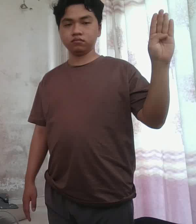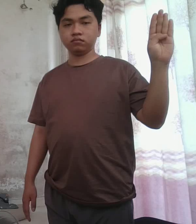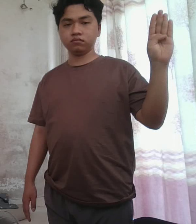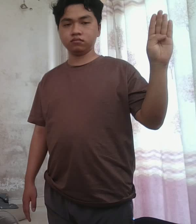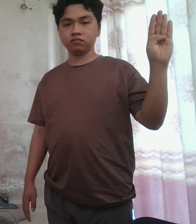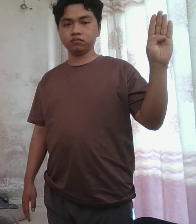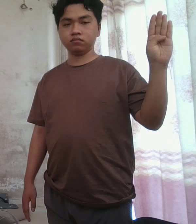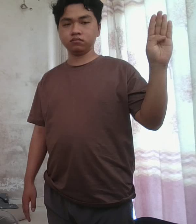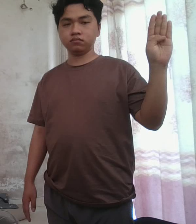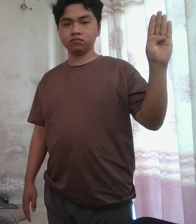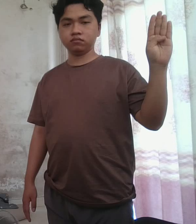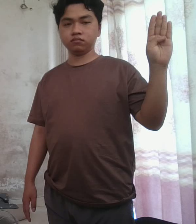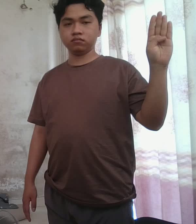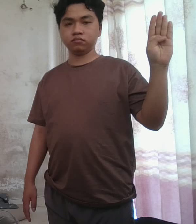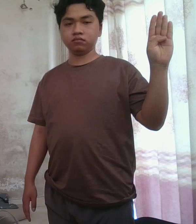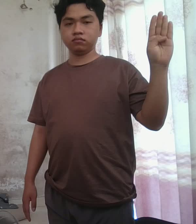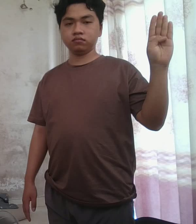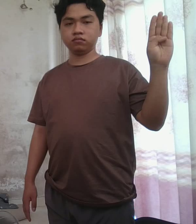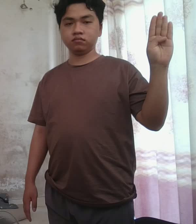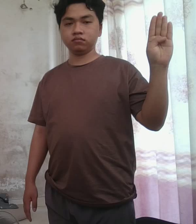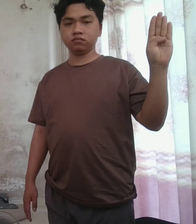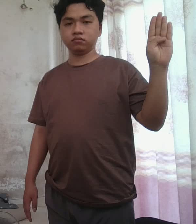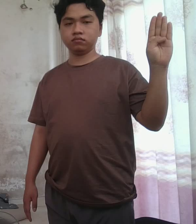b